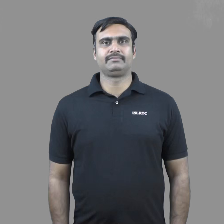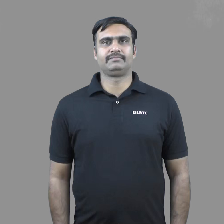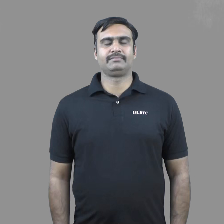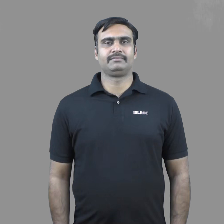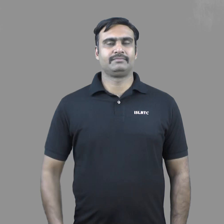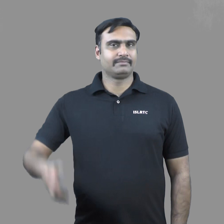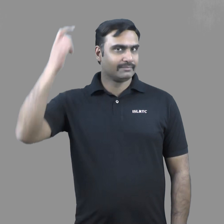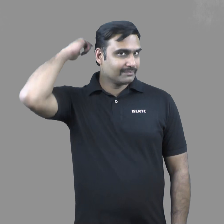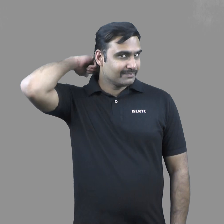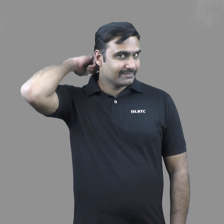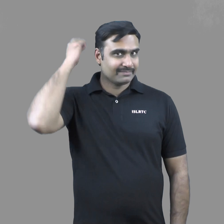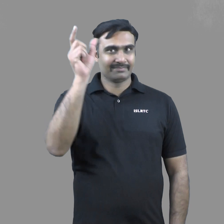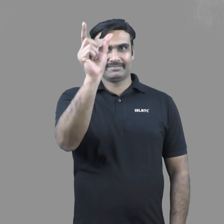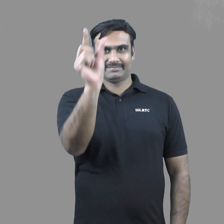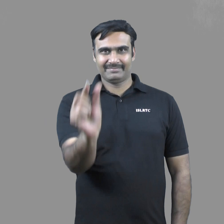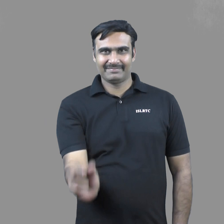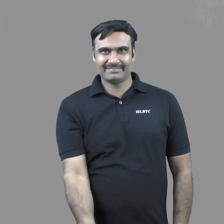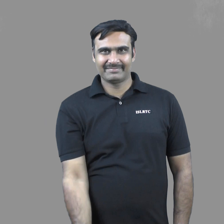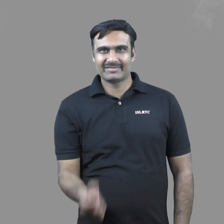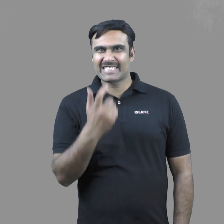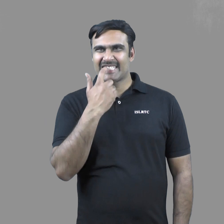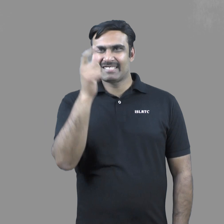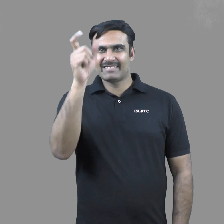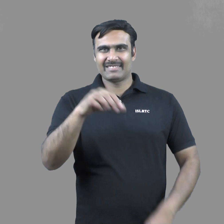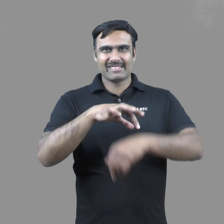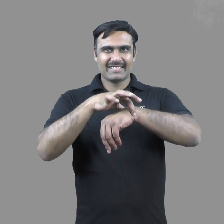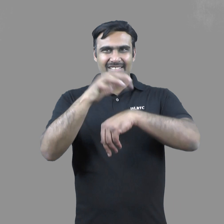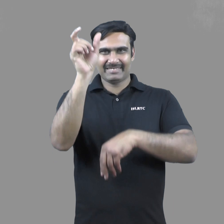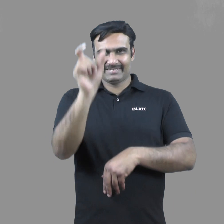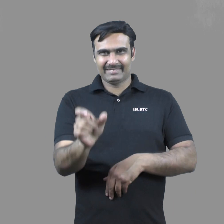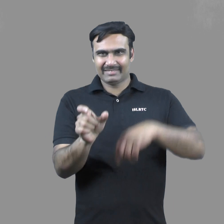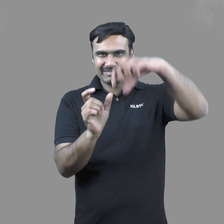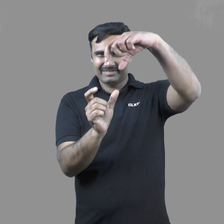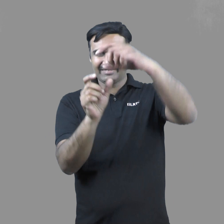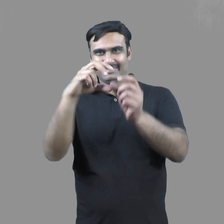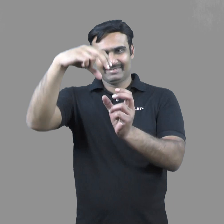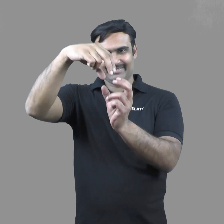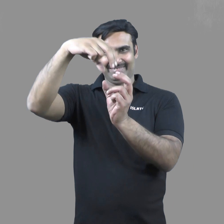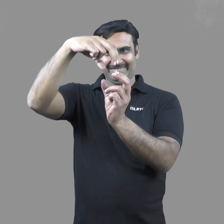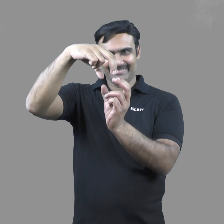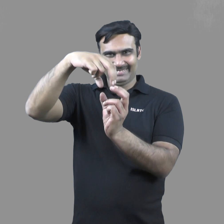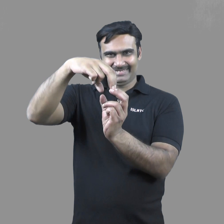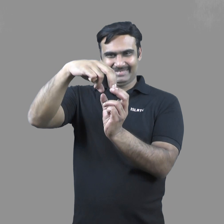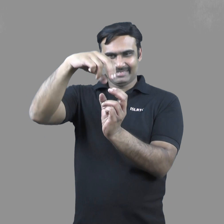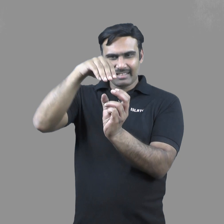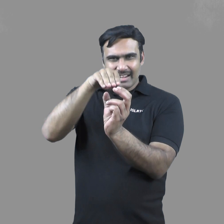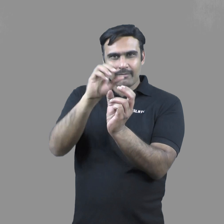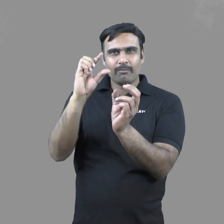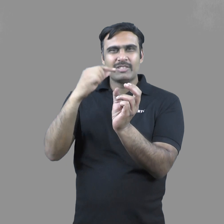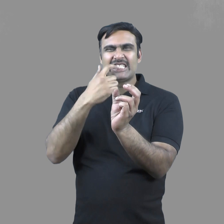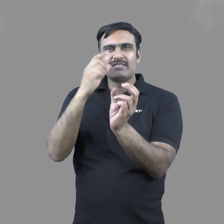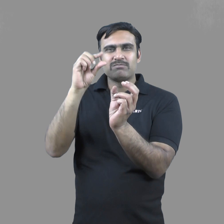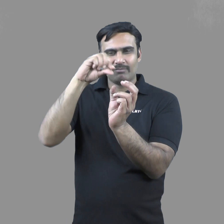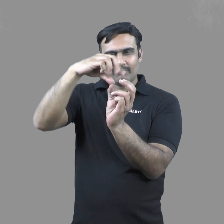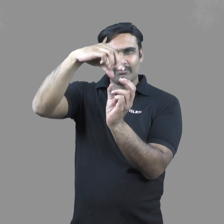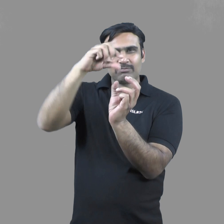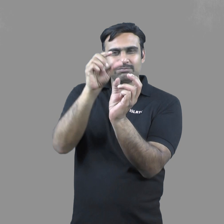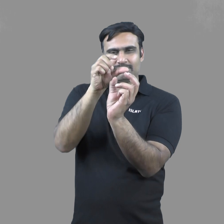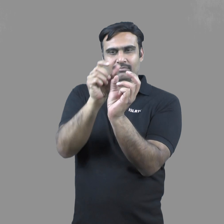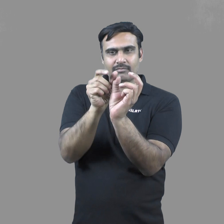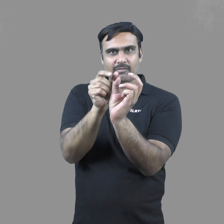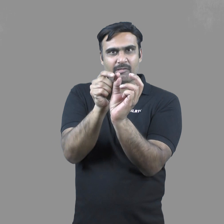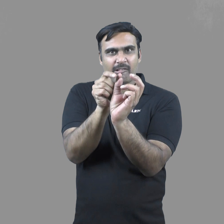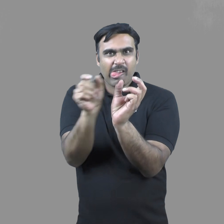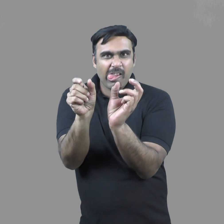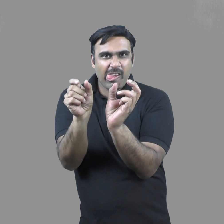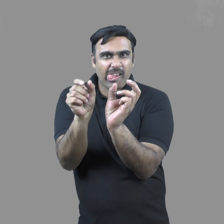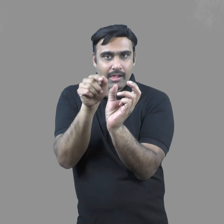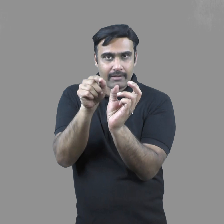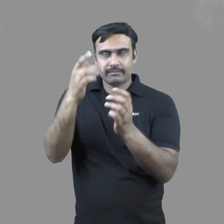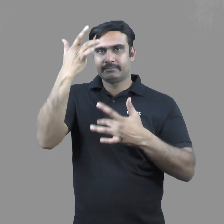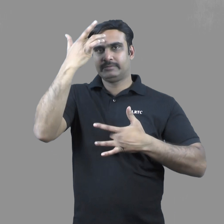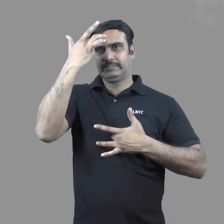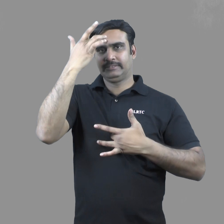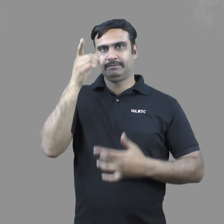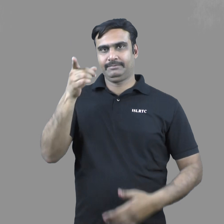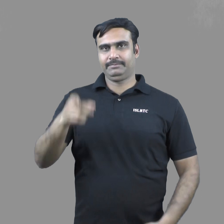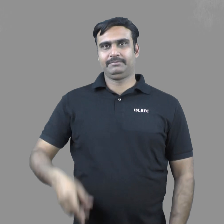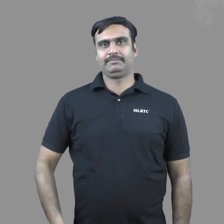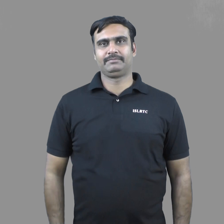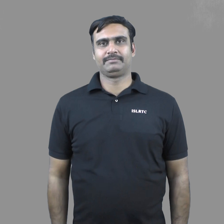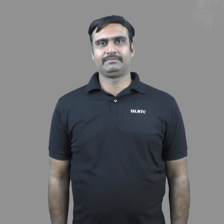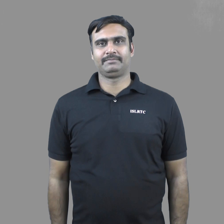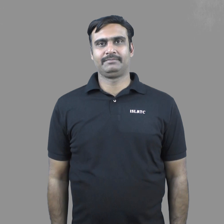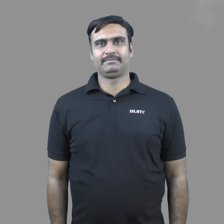Herniated Intervertebral